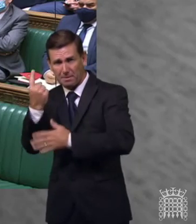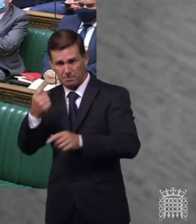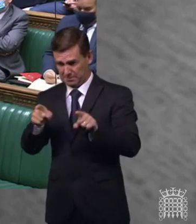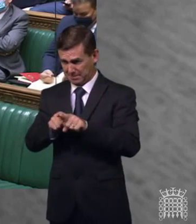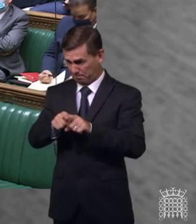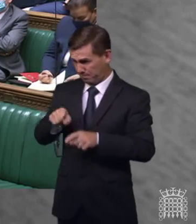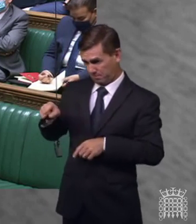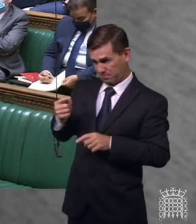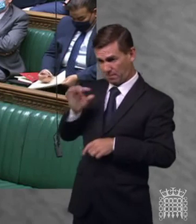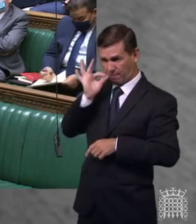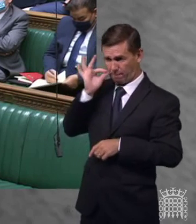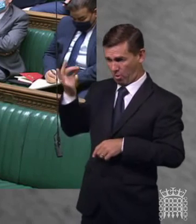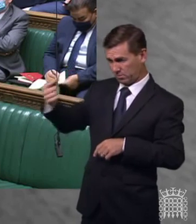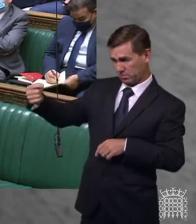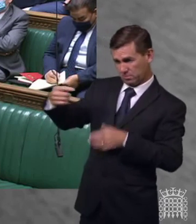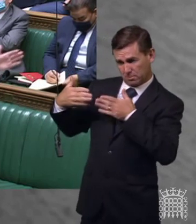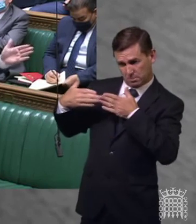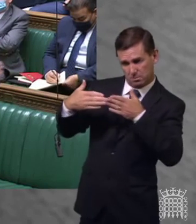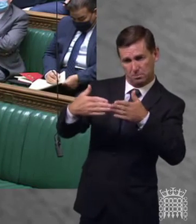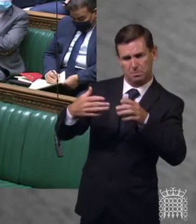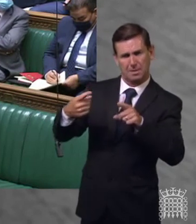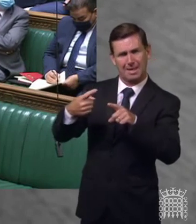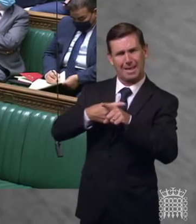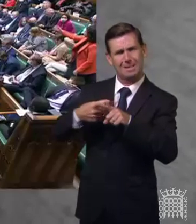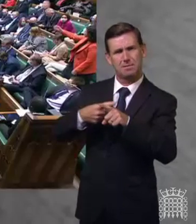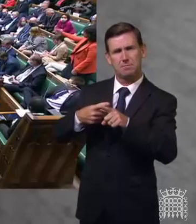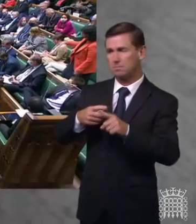We cannot betray our friends. We must lead.